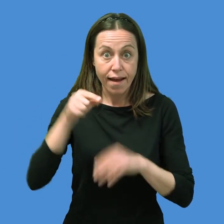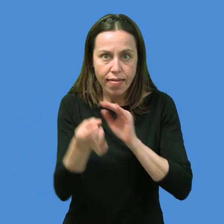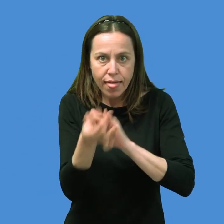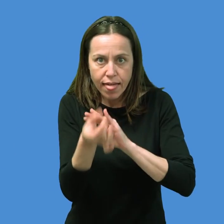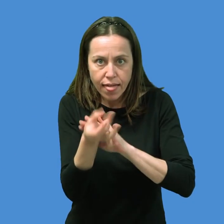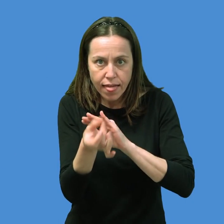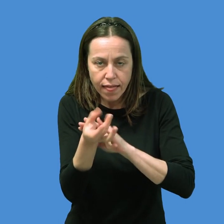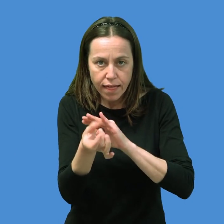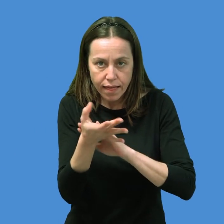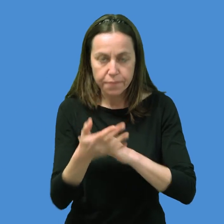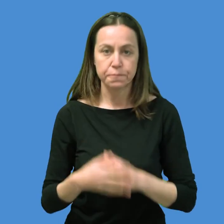crear